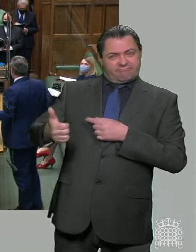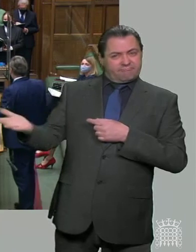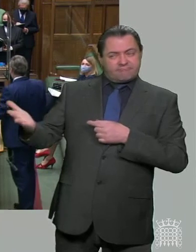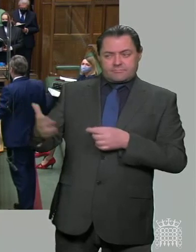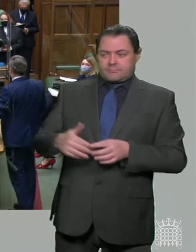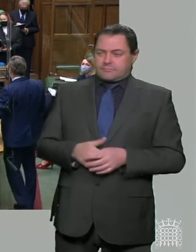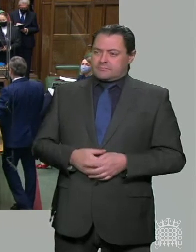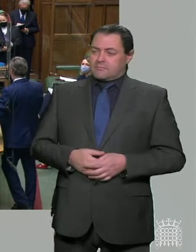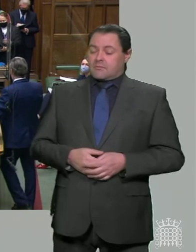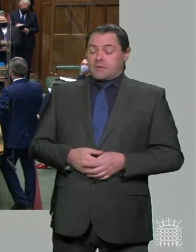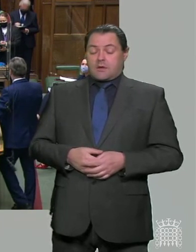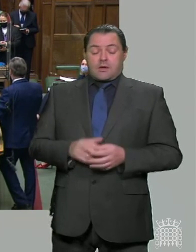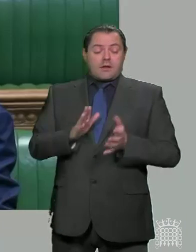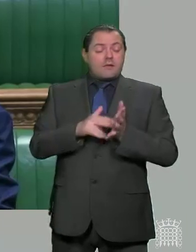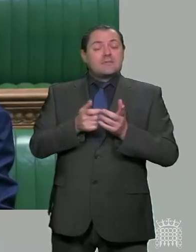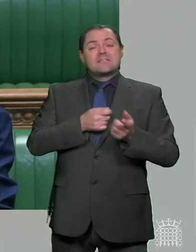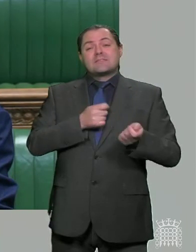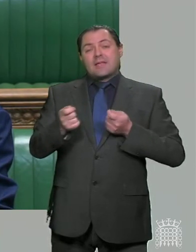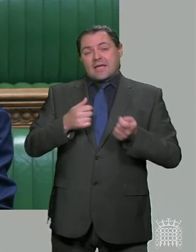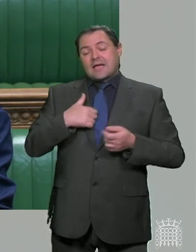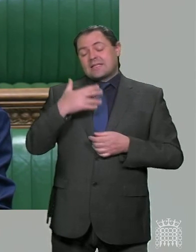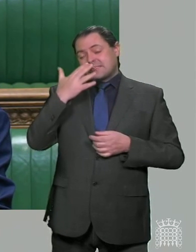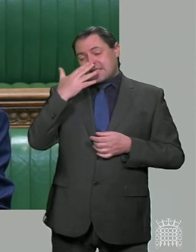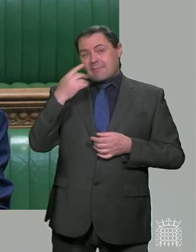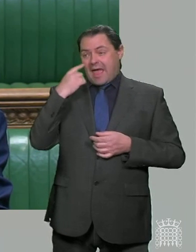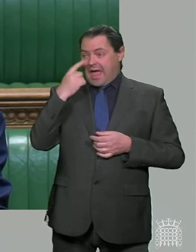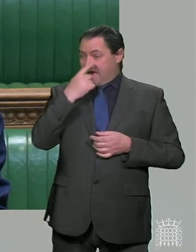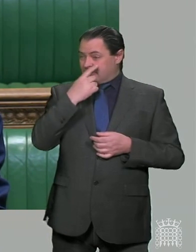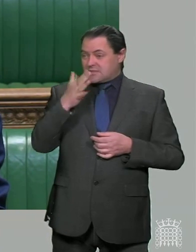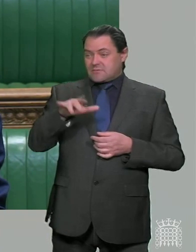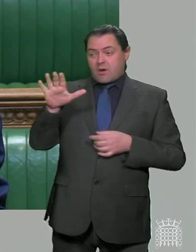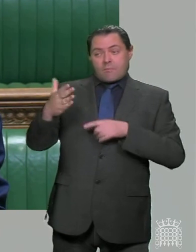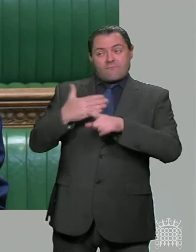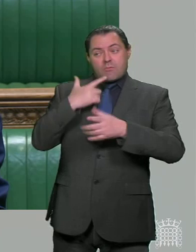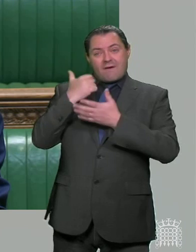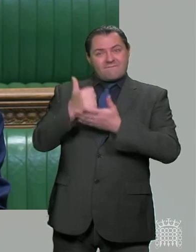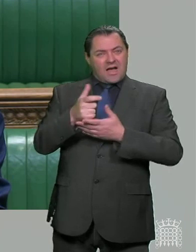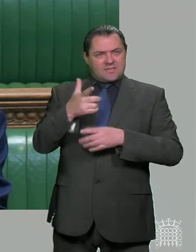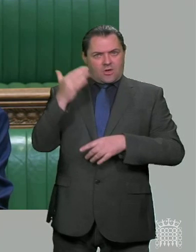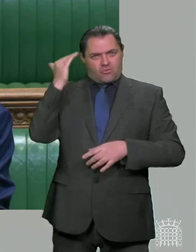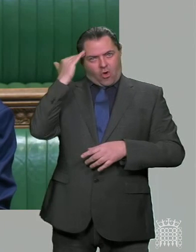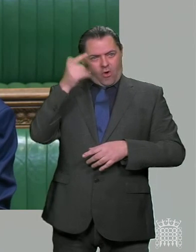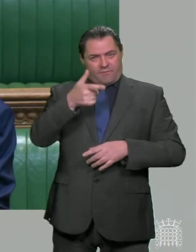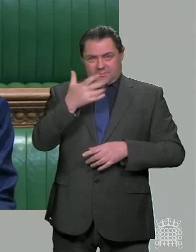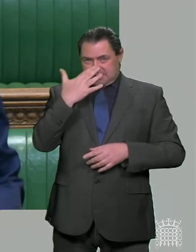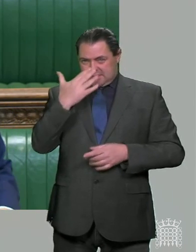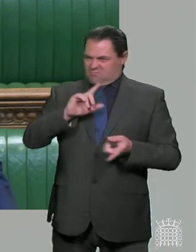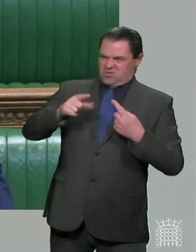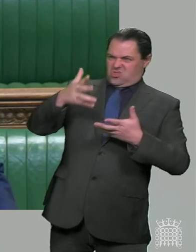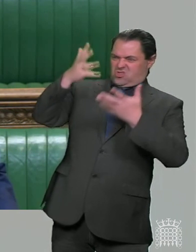I can see that the evidence of his former adviser is really getting to the Prime Minister this morning in that response.